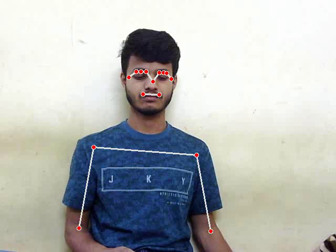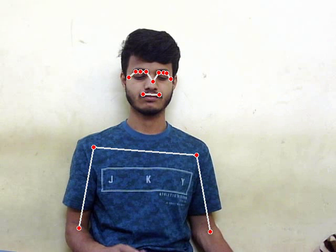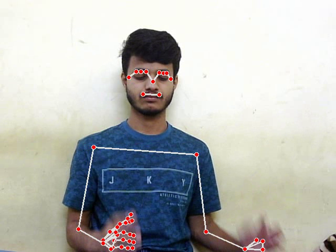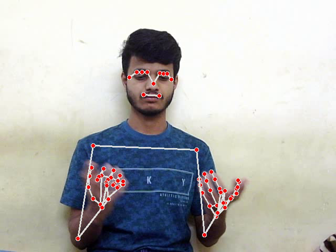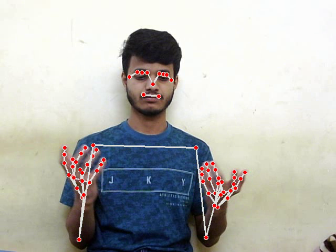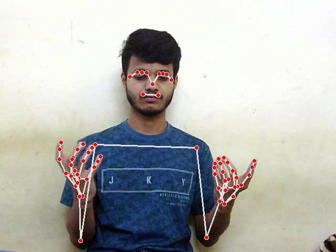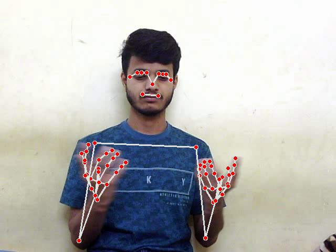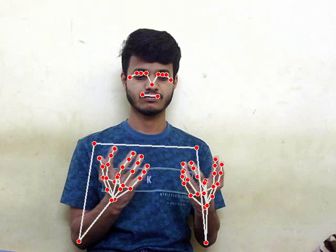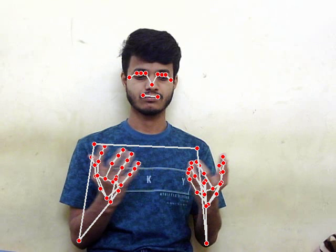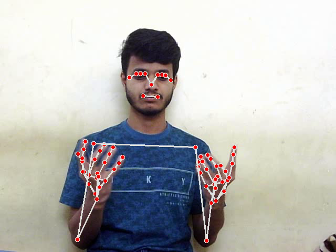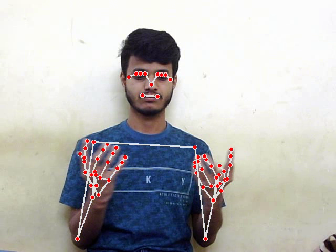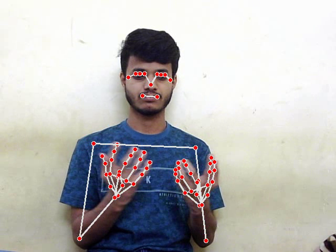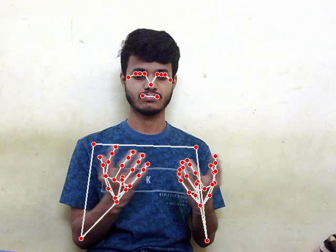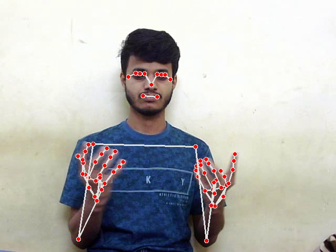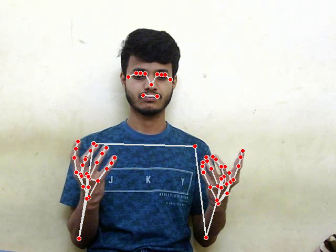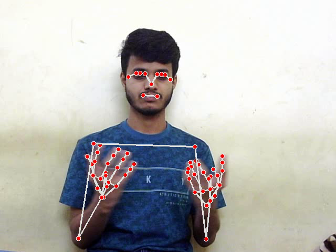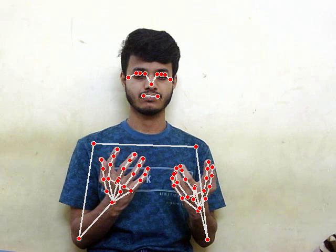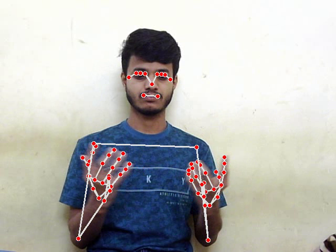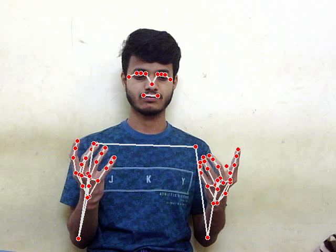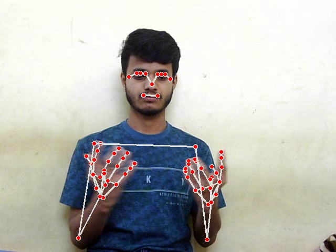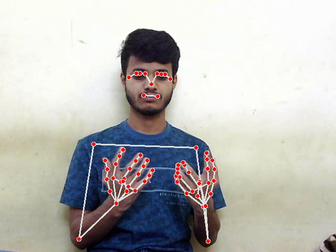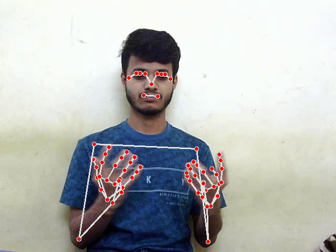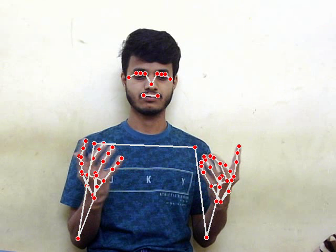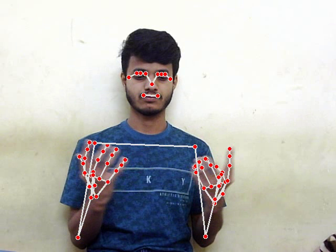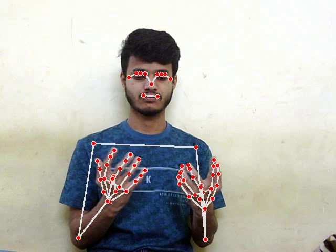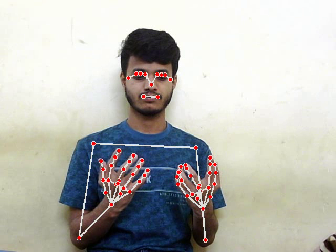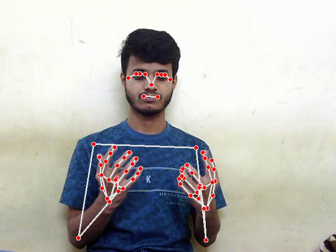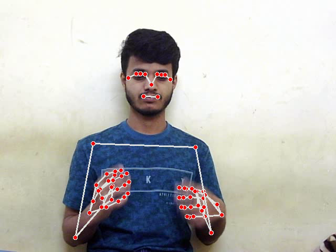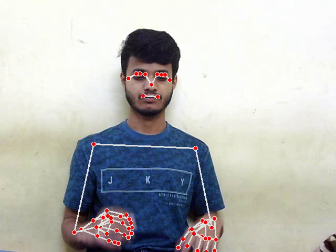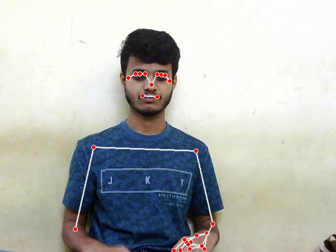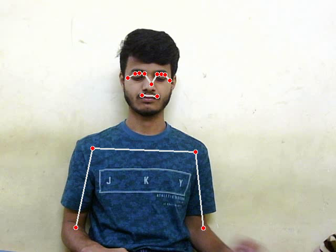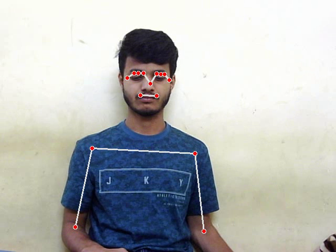what